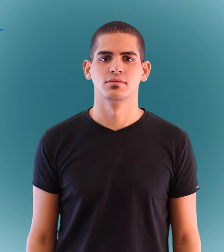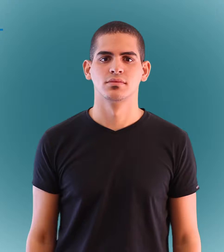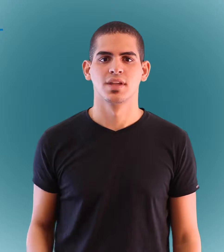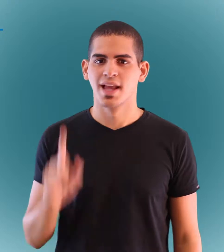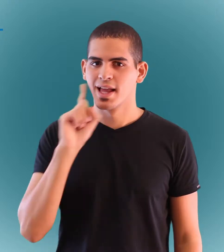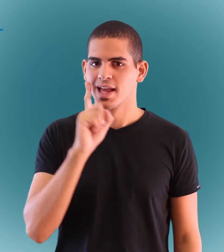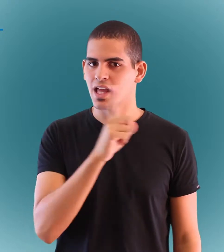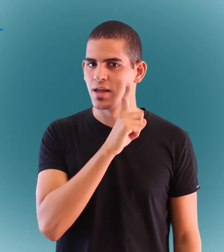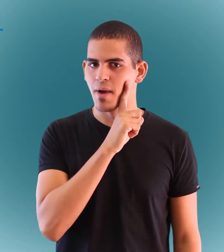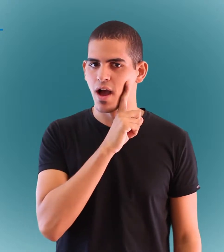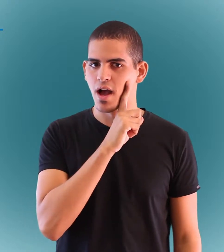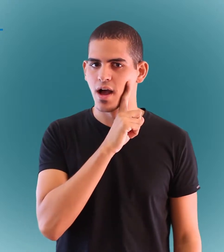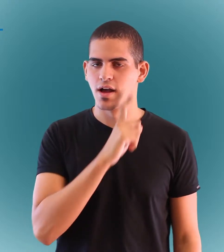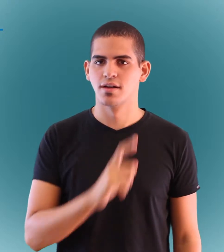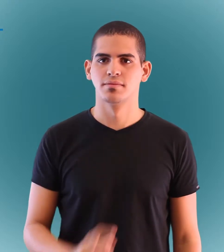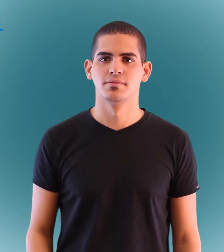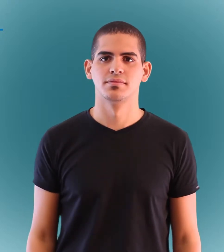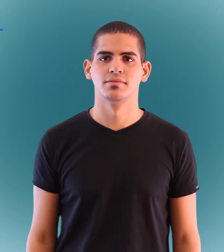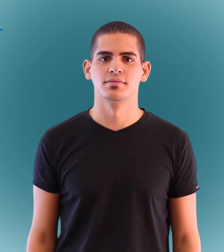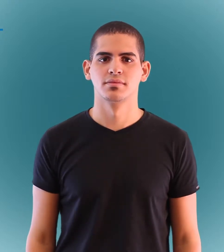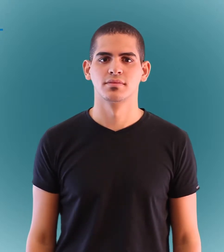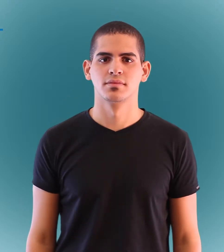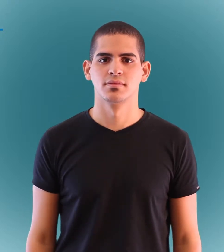אמא